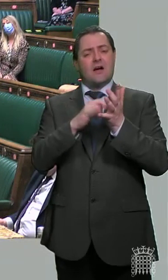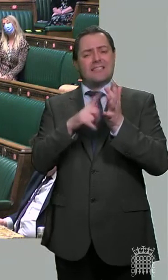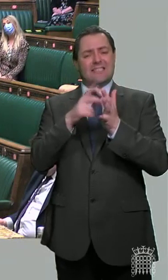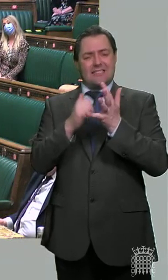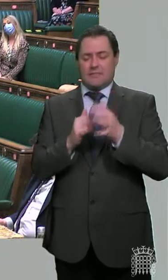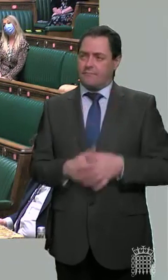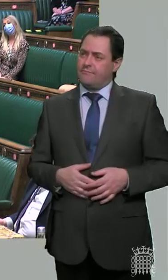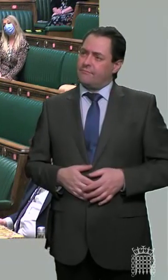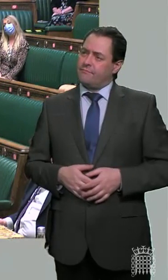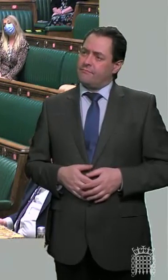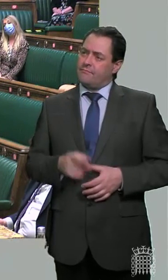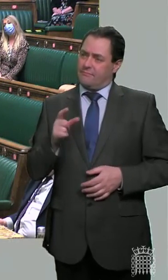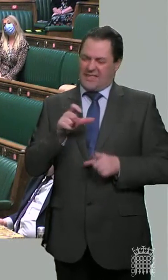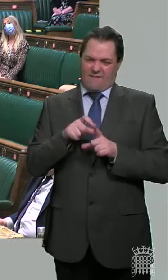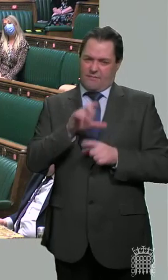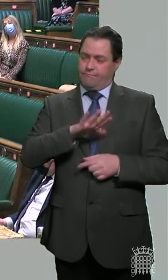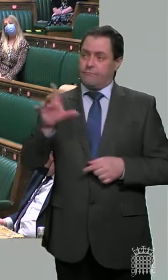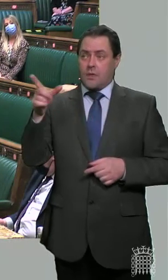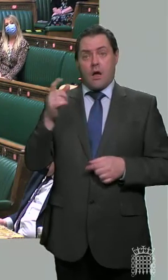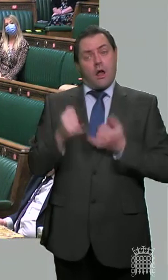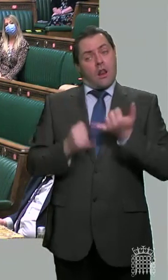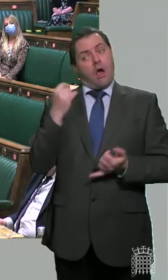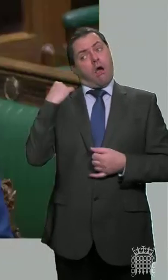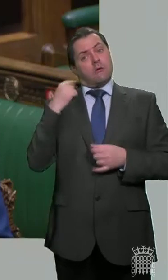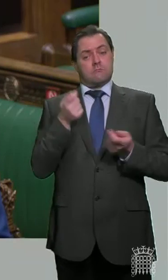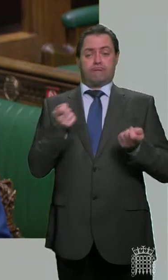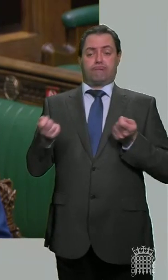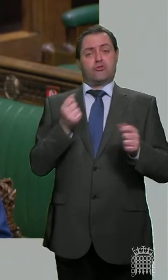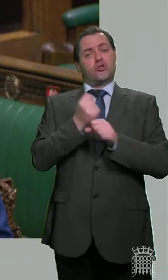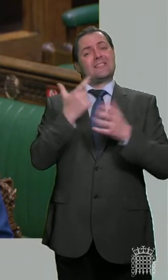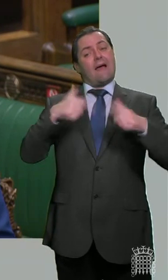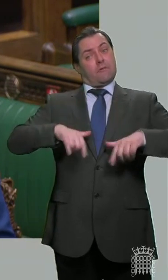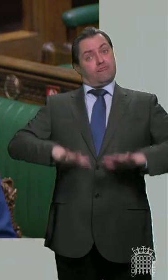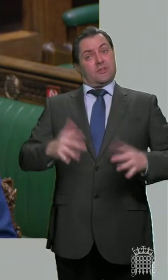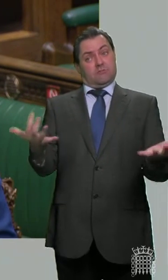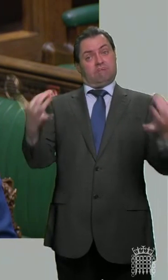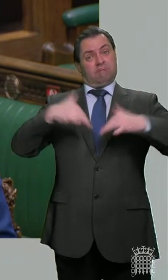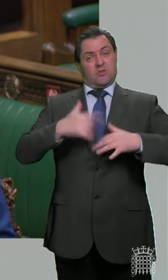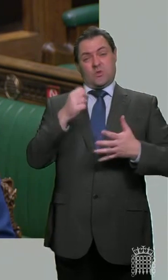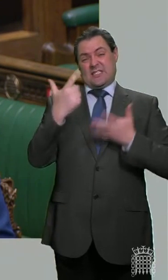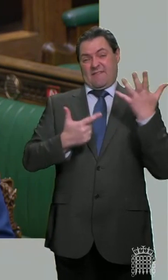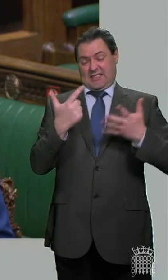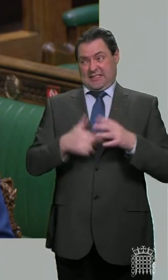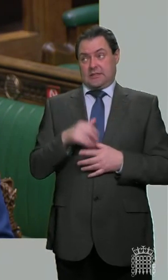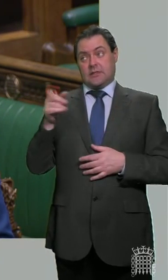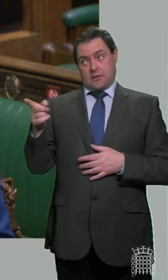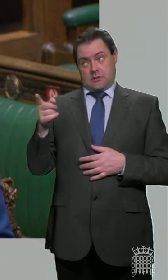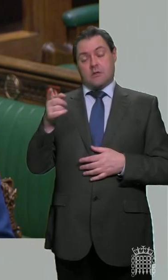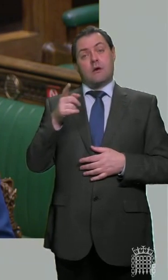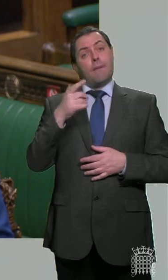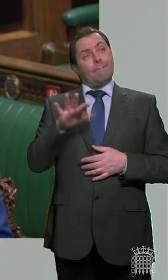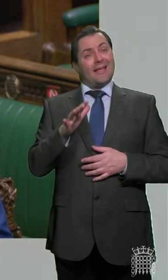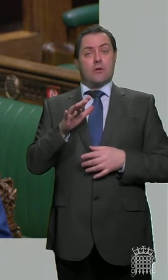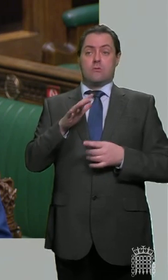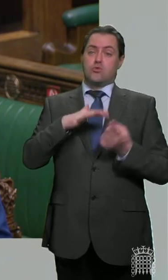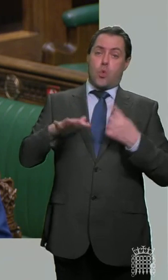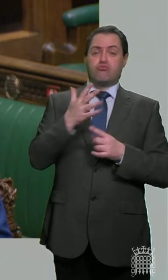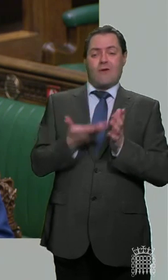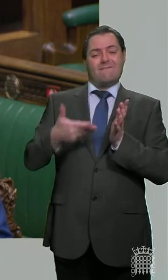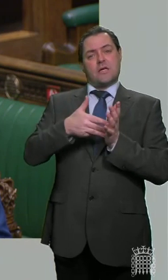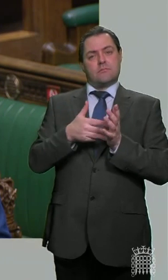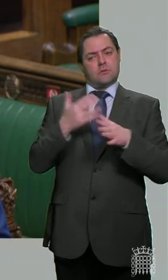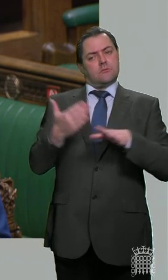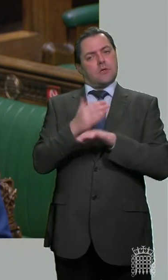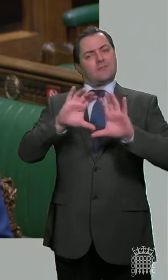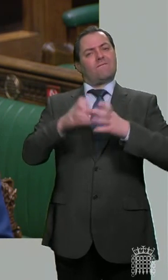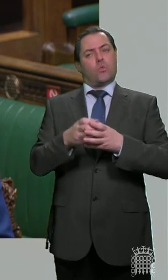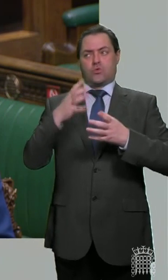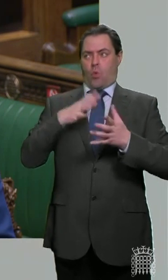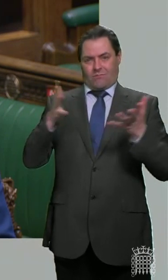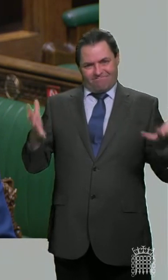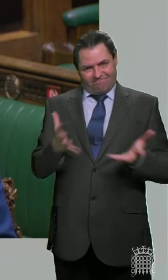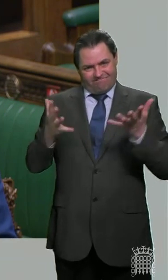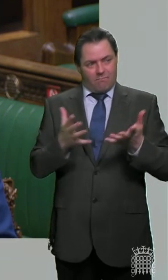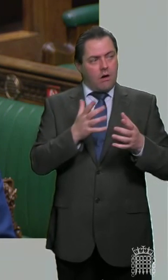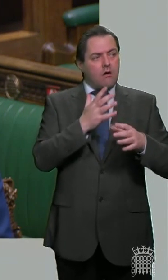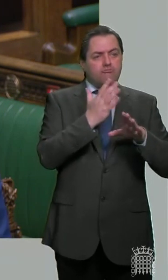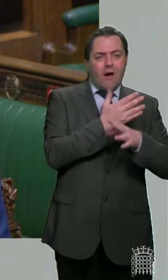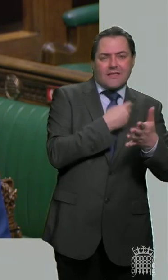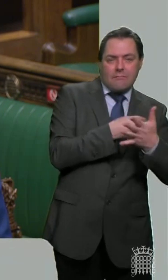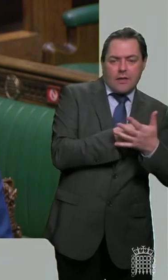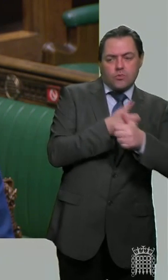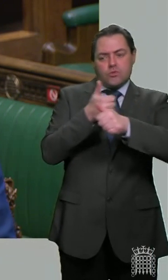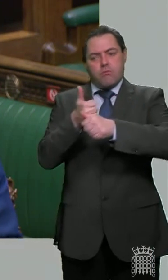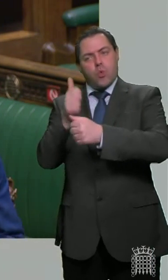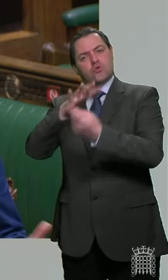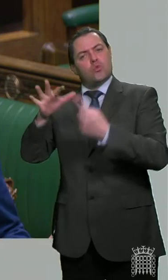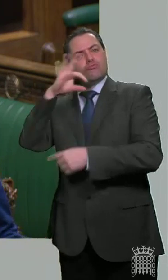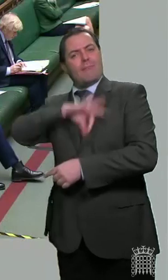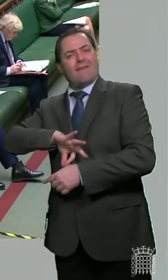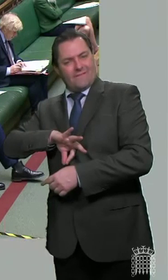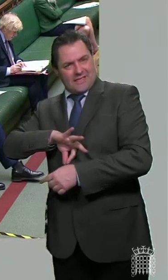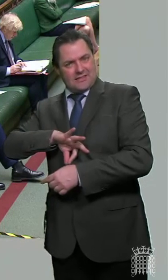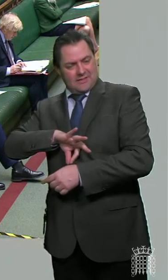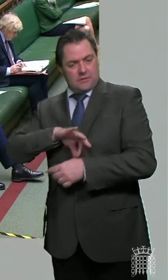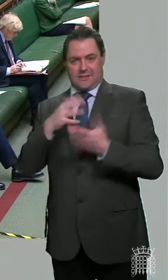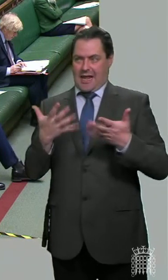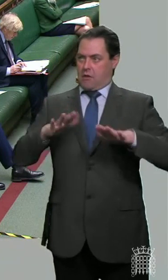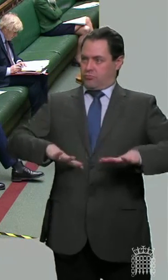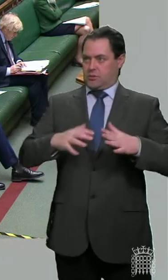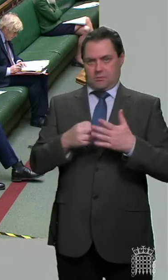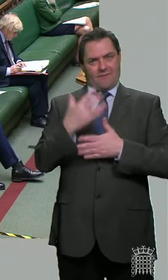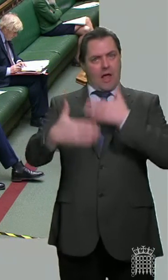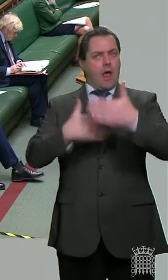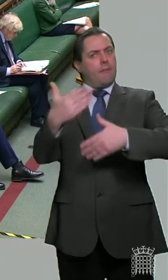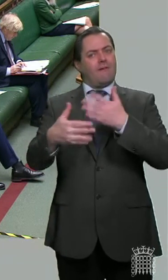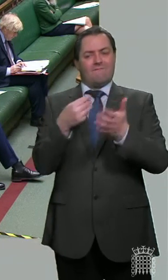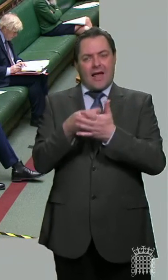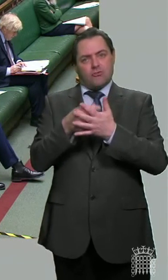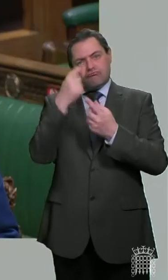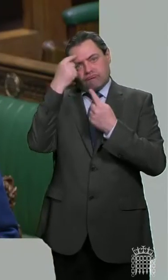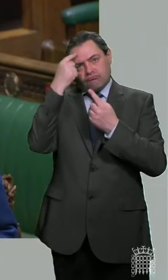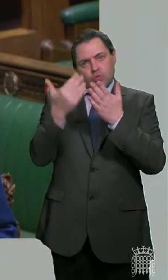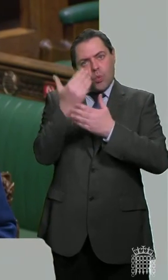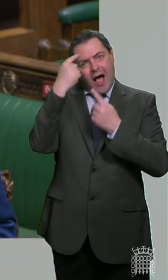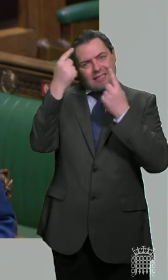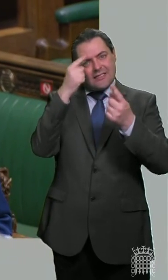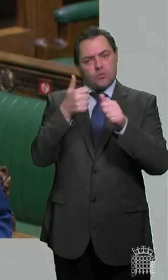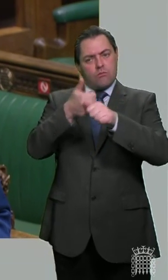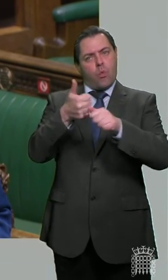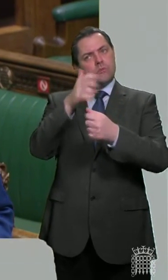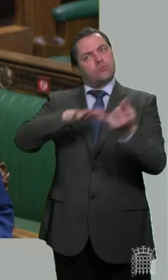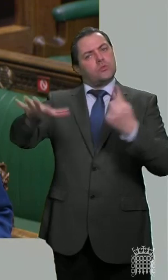The last time the UK hosted the G7 in 2013, the then Prime Minister launched the social impact investment taskforce to catalyse a market for private capital seeking social outcomes as well as financial returns, and this country now leads the world in the development of financial innovations for public good.